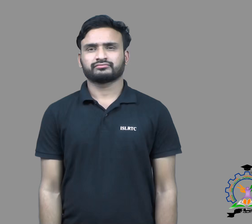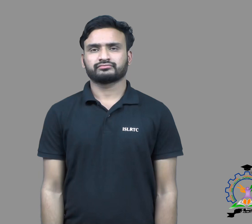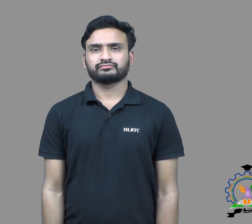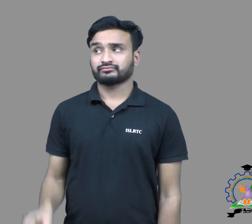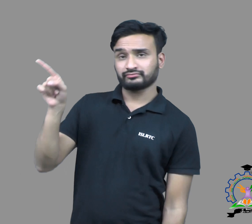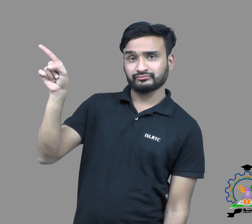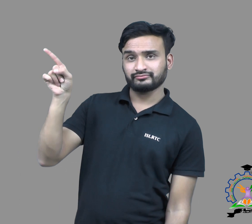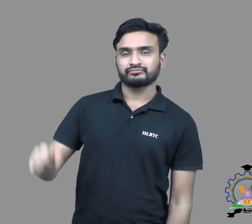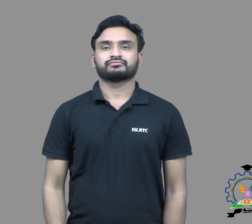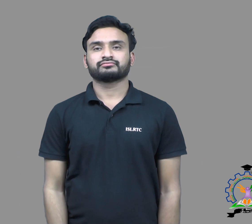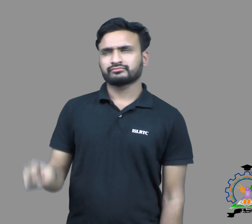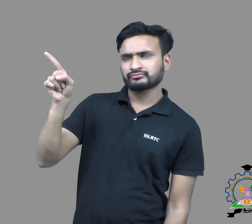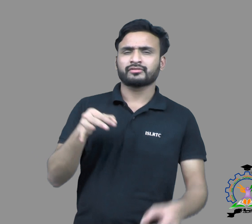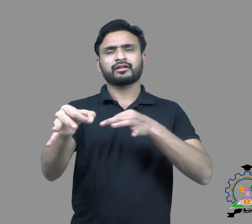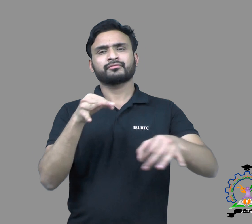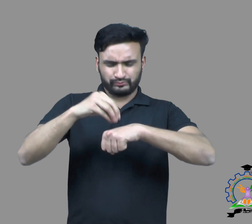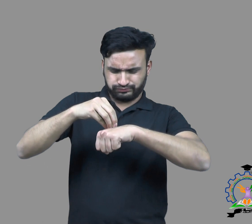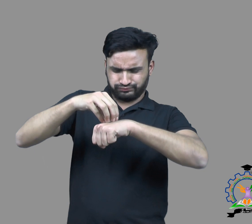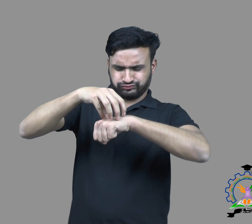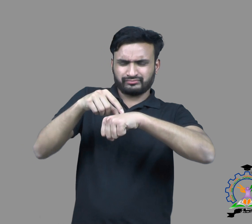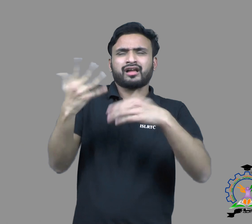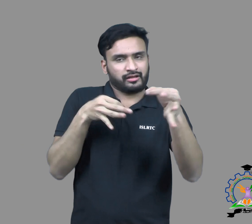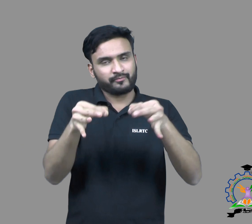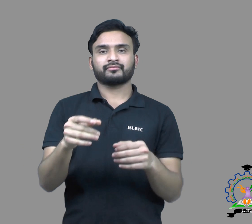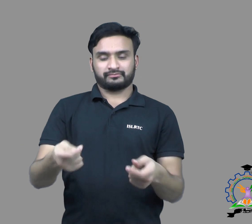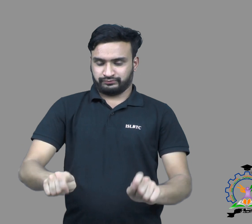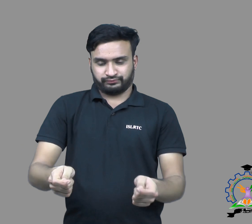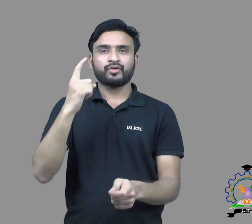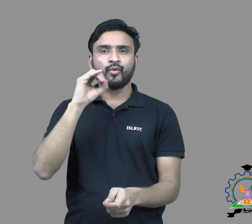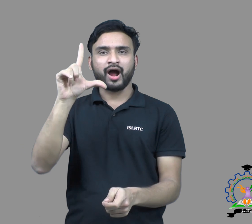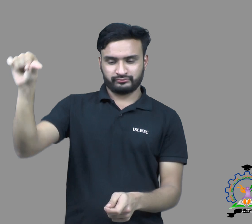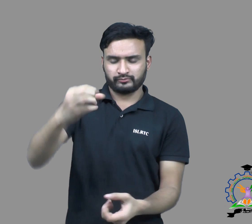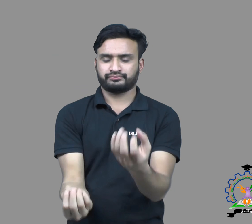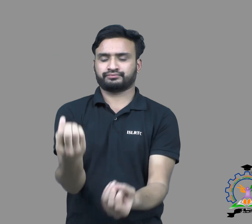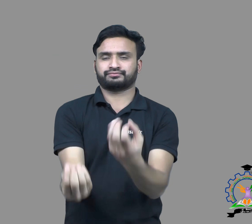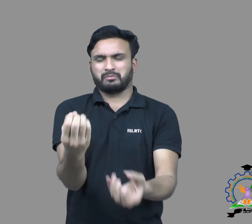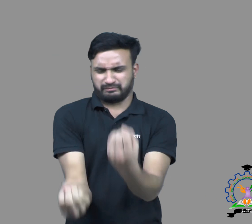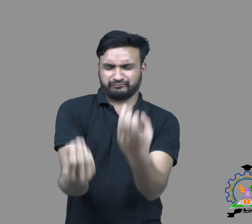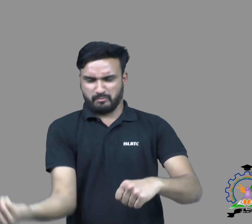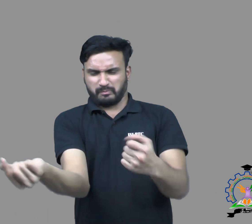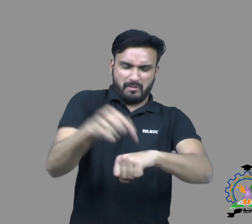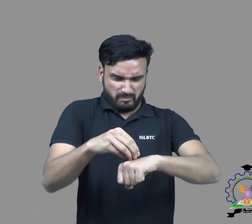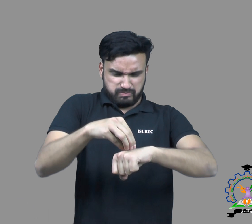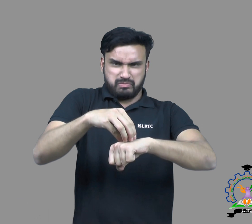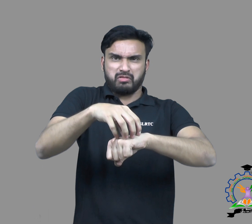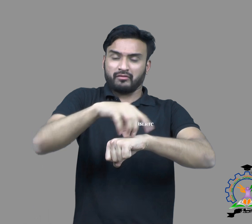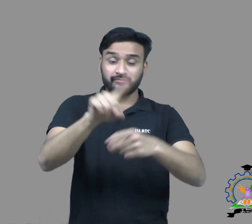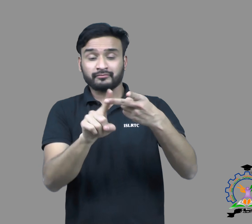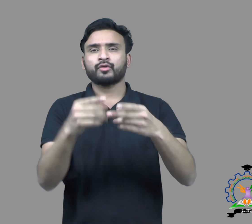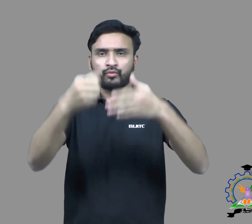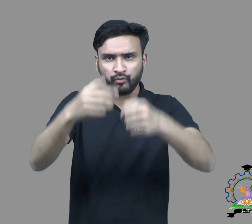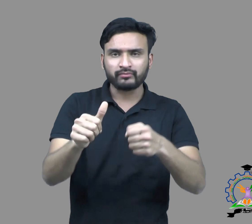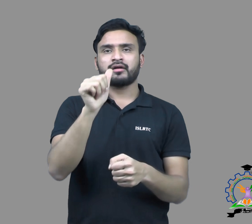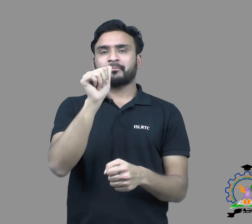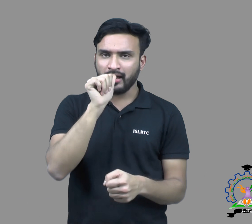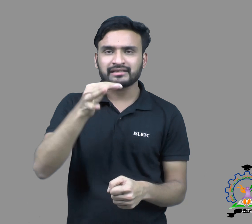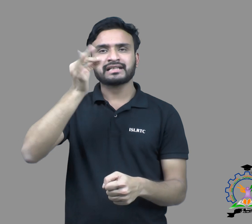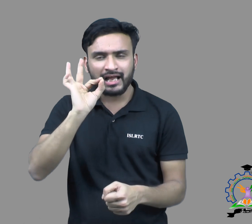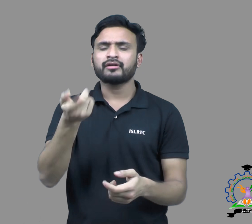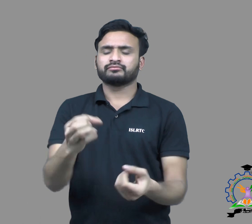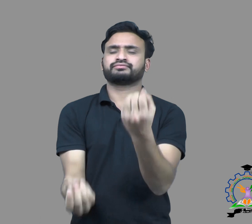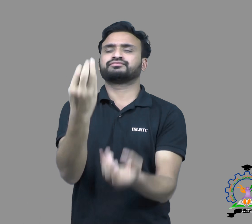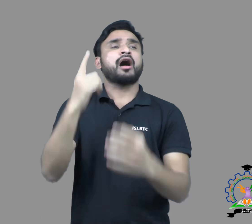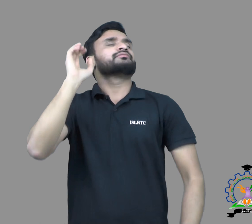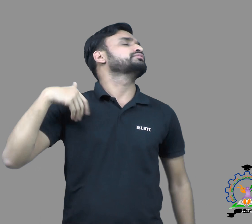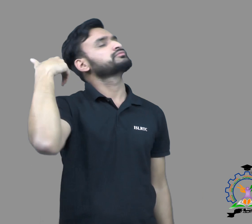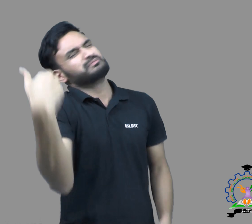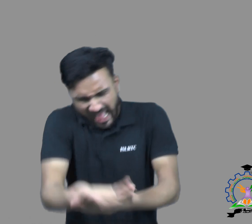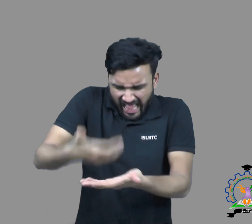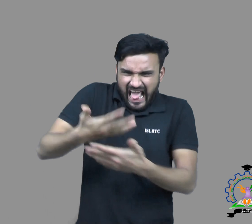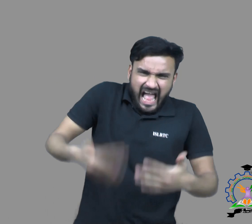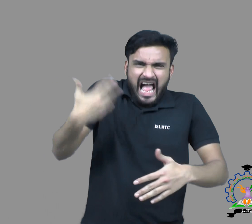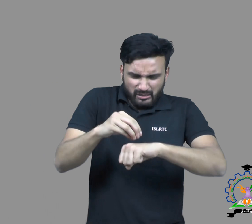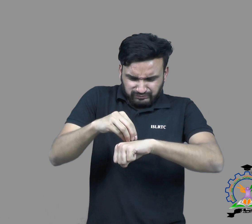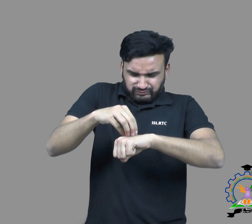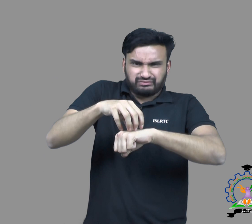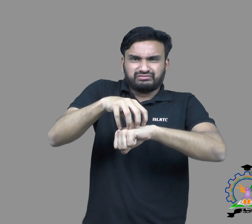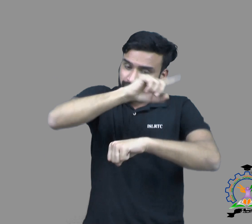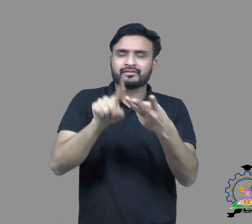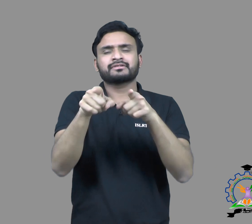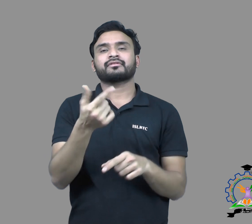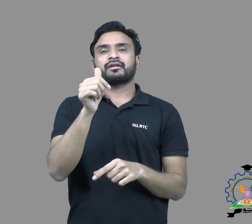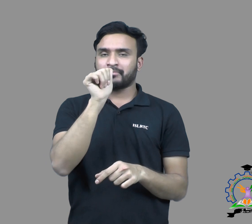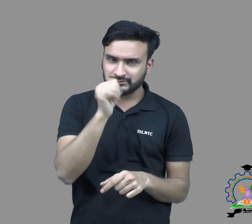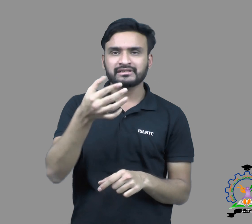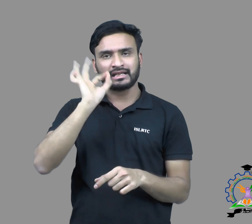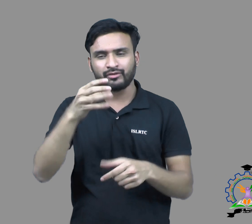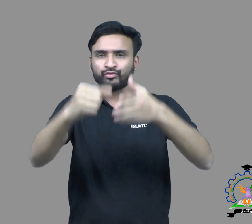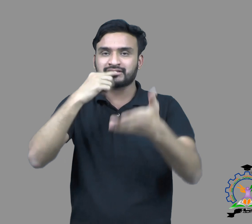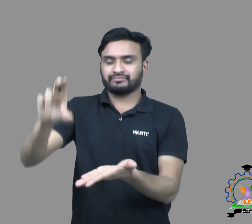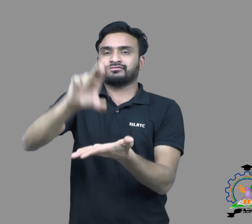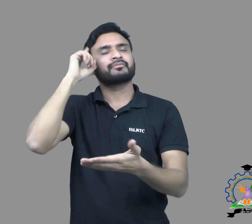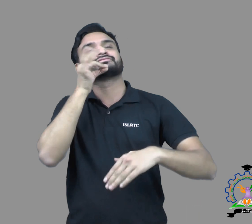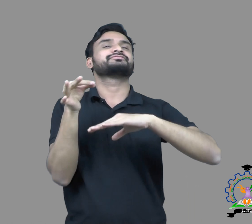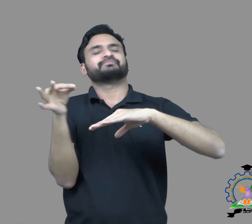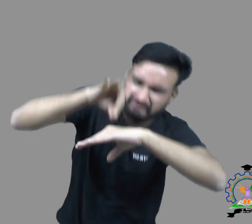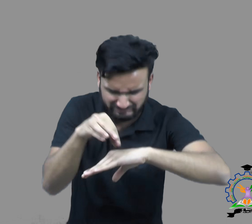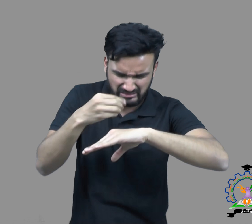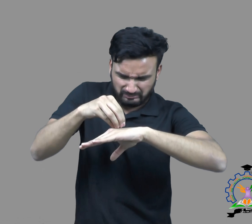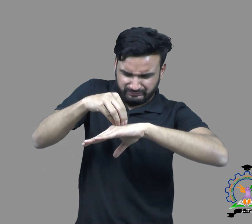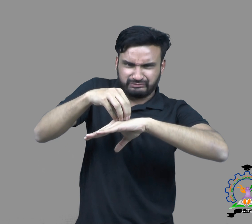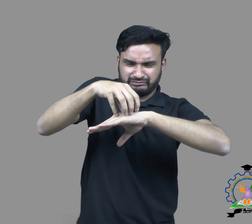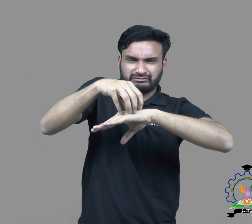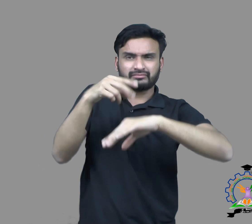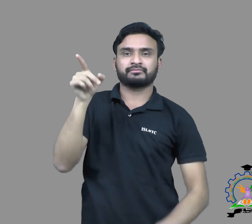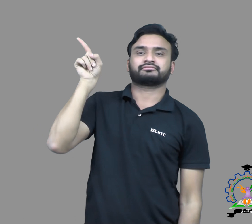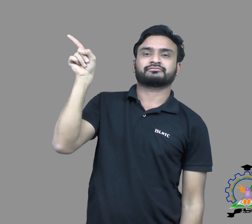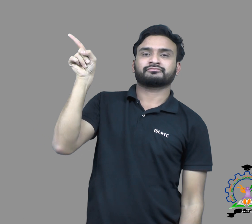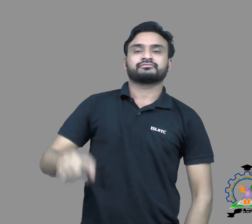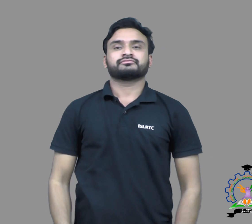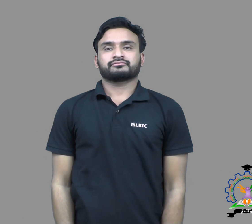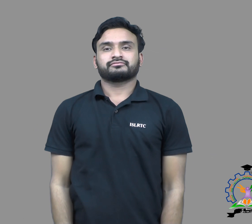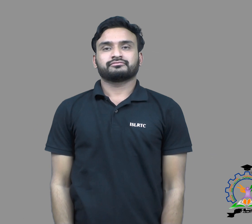Frostbite